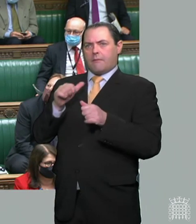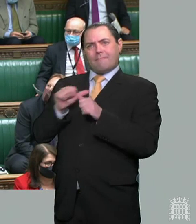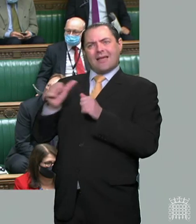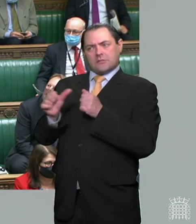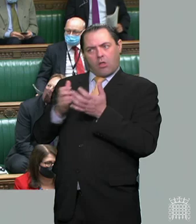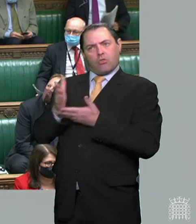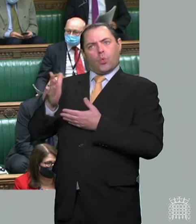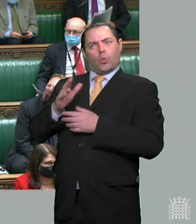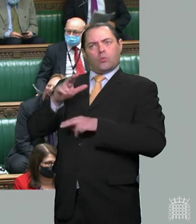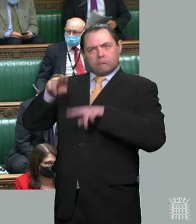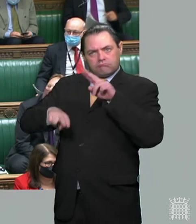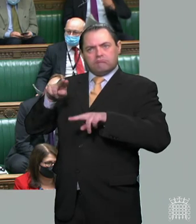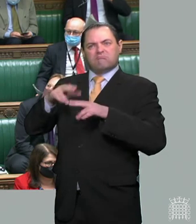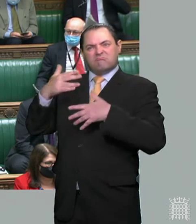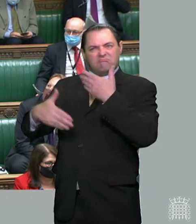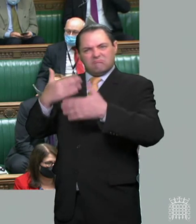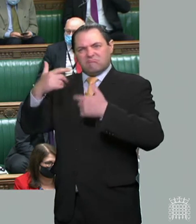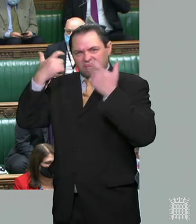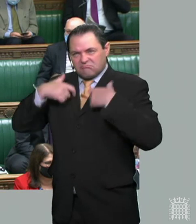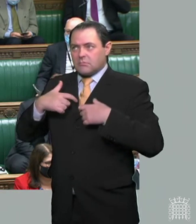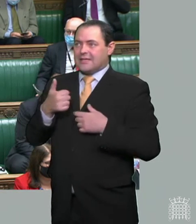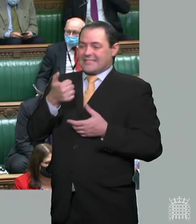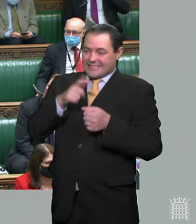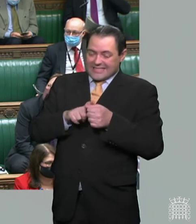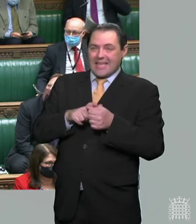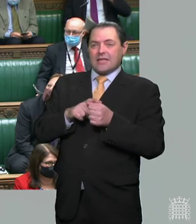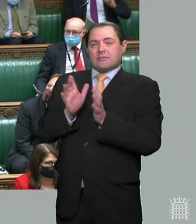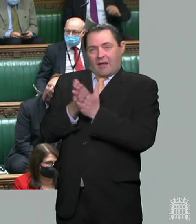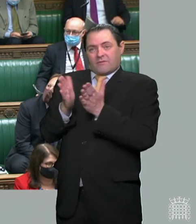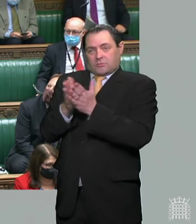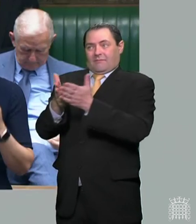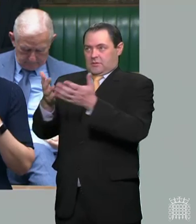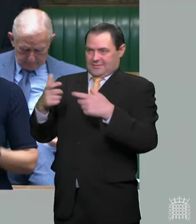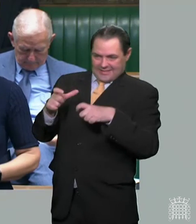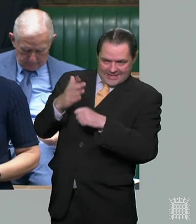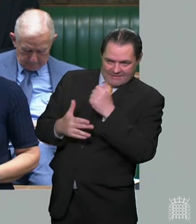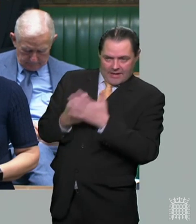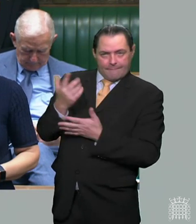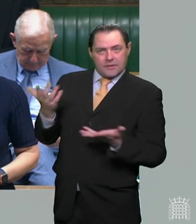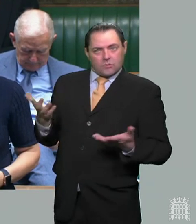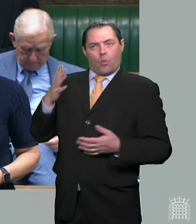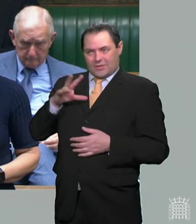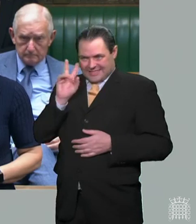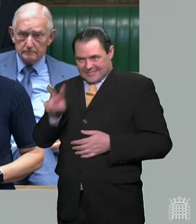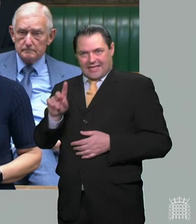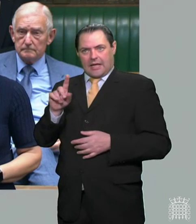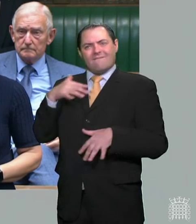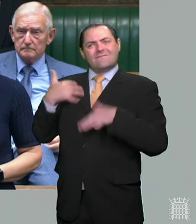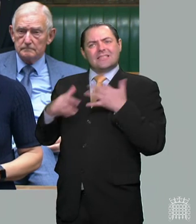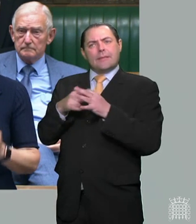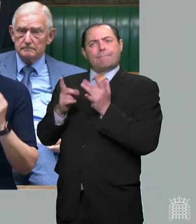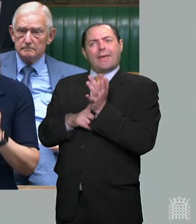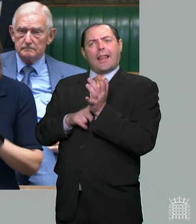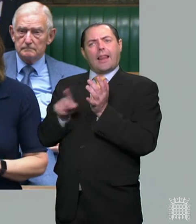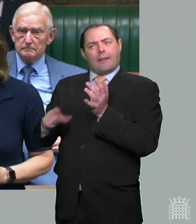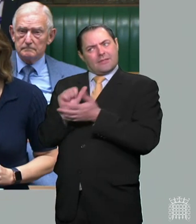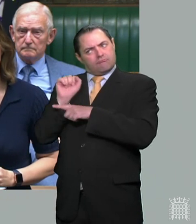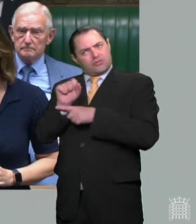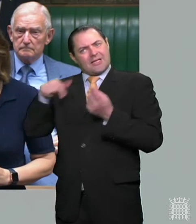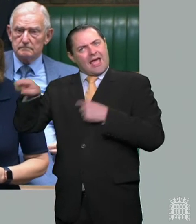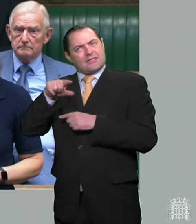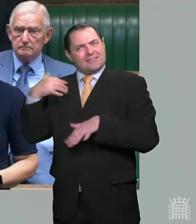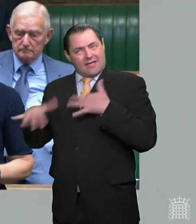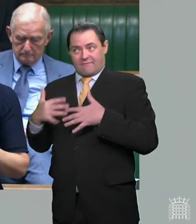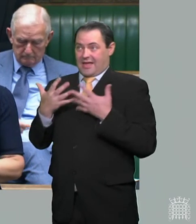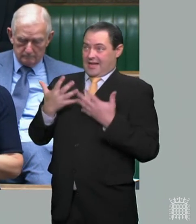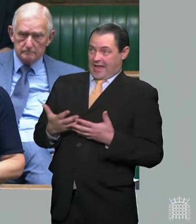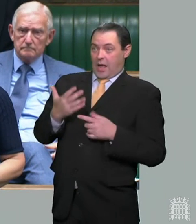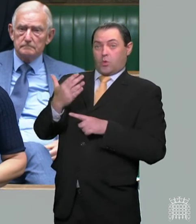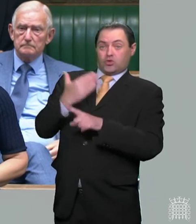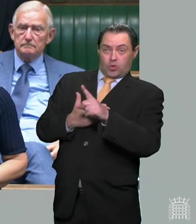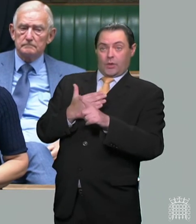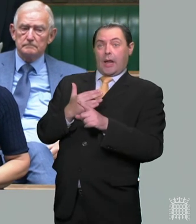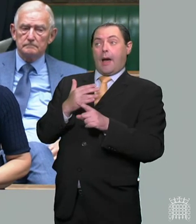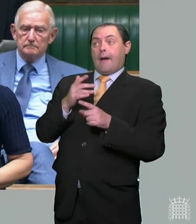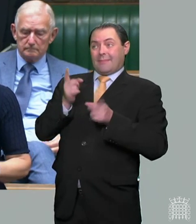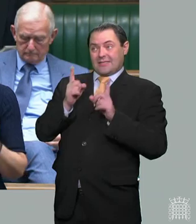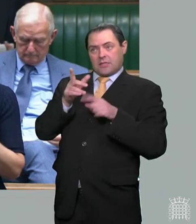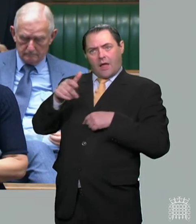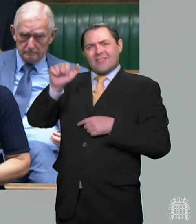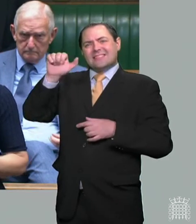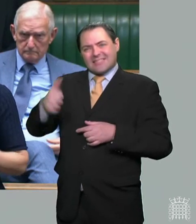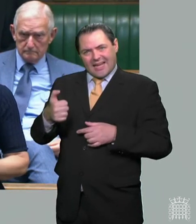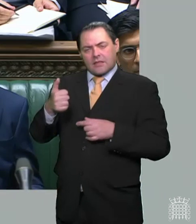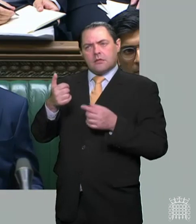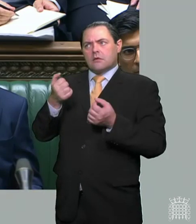After six years and three manifesto commitments, we are still waiting for the Government to deliver their promised victims Bill and that junior Minister is now the sixth Justice Secretary in that time.